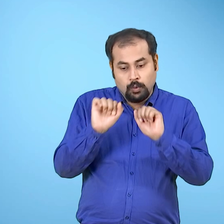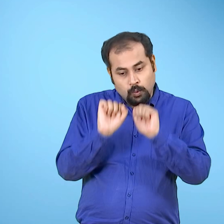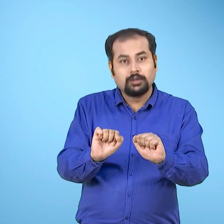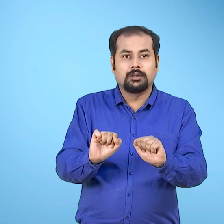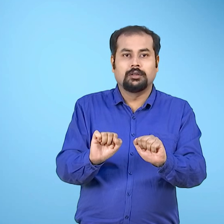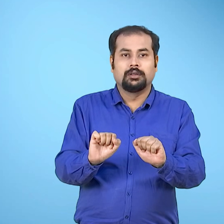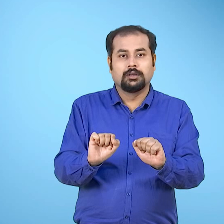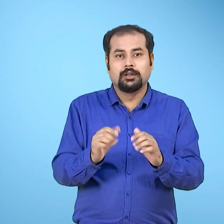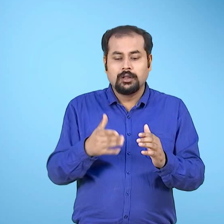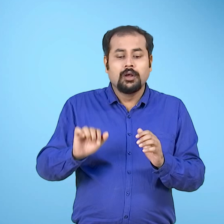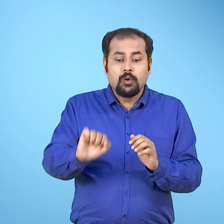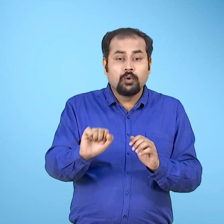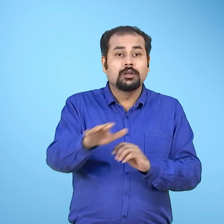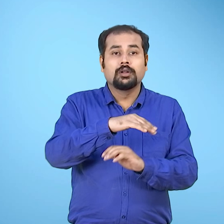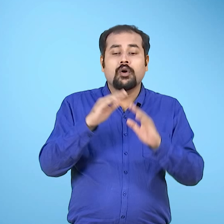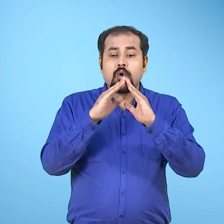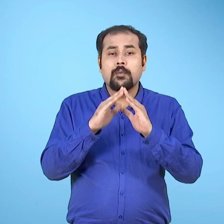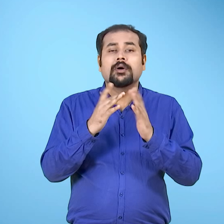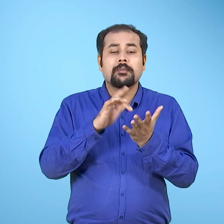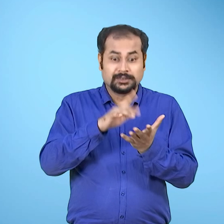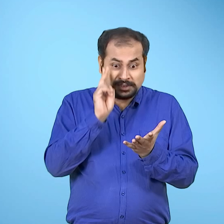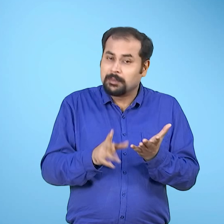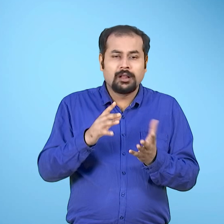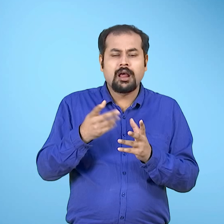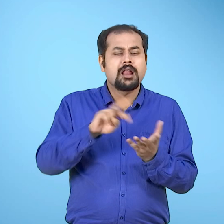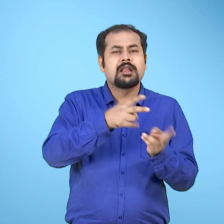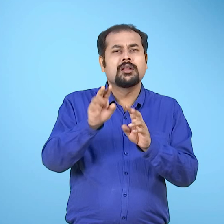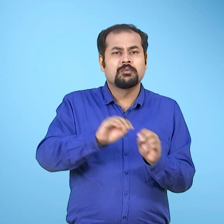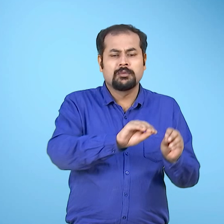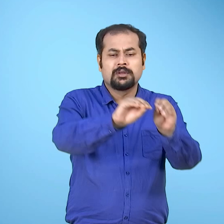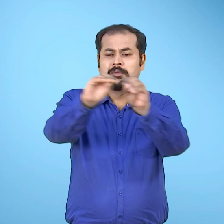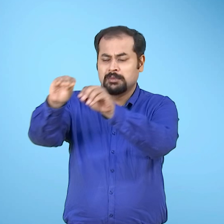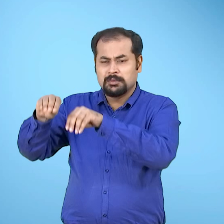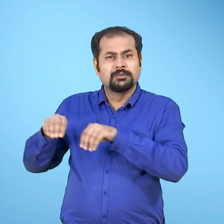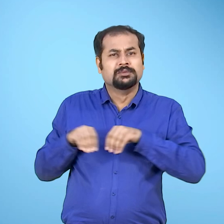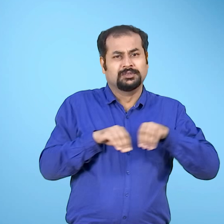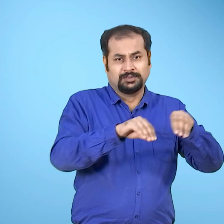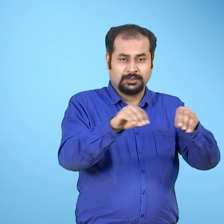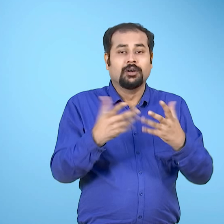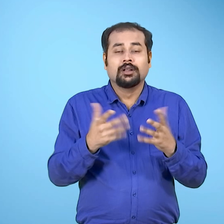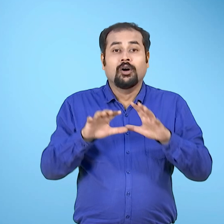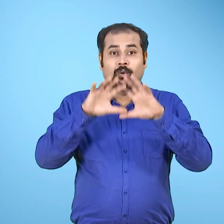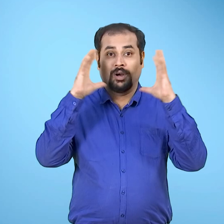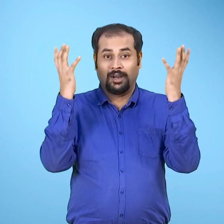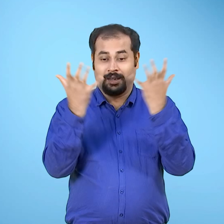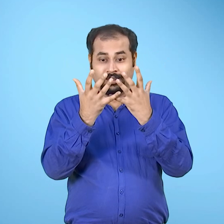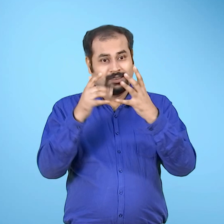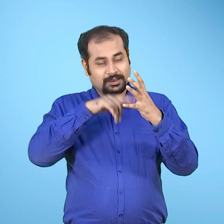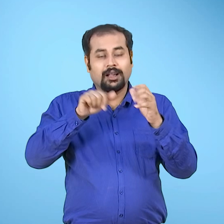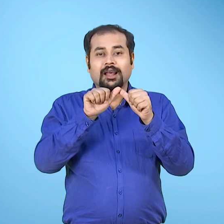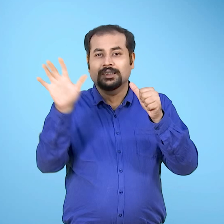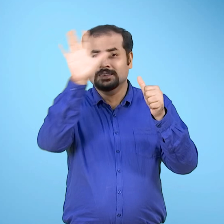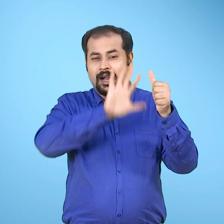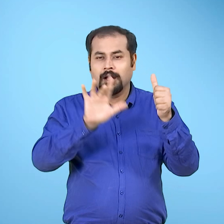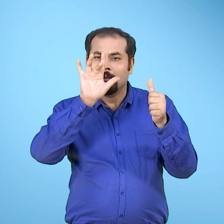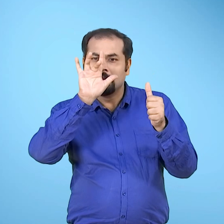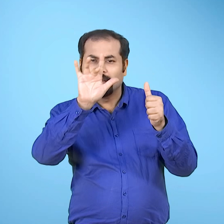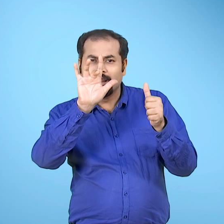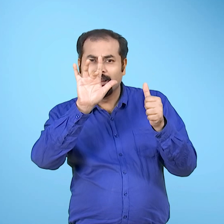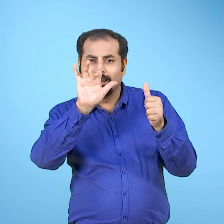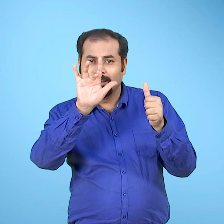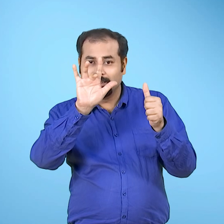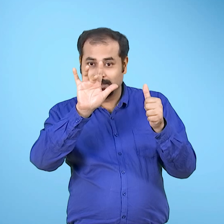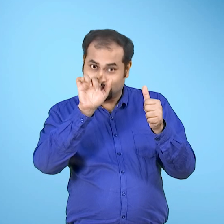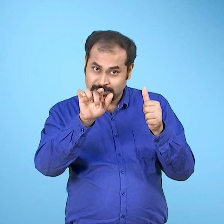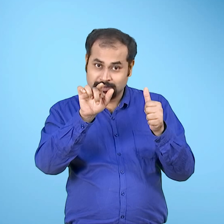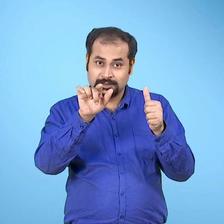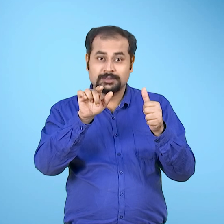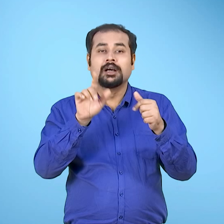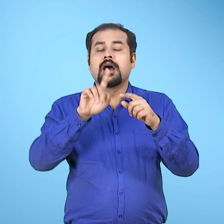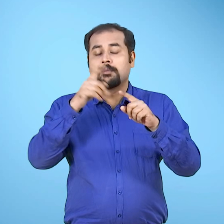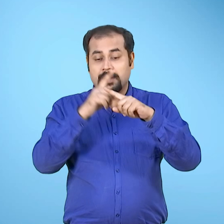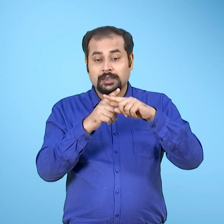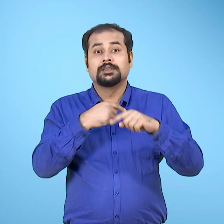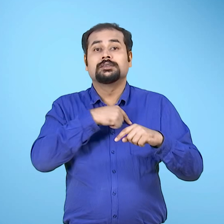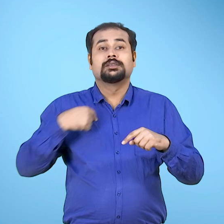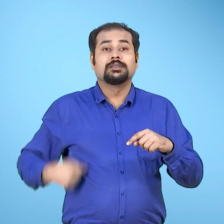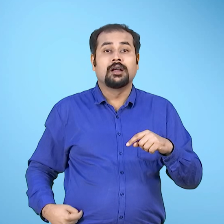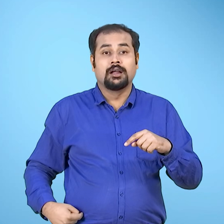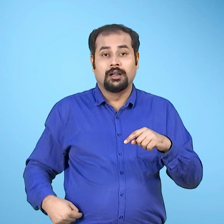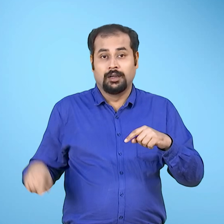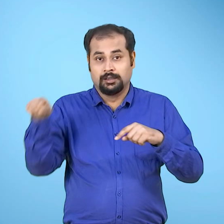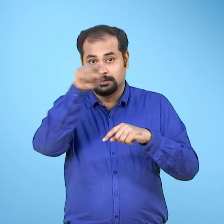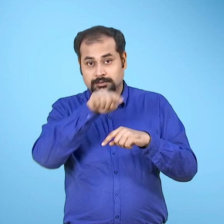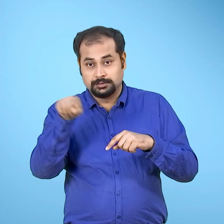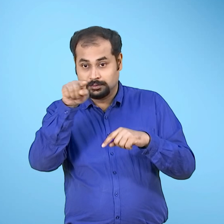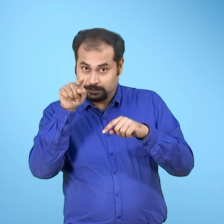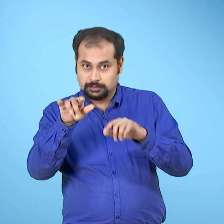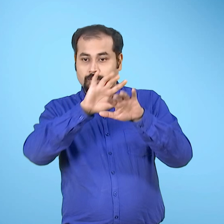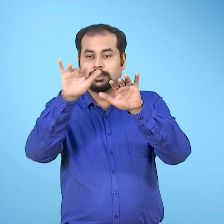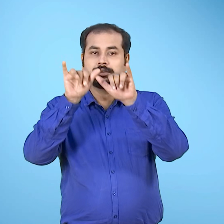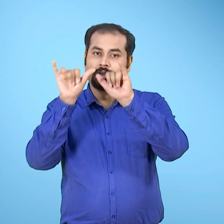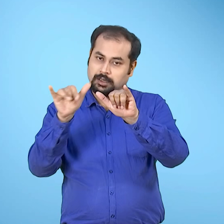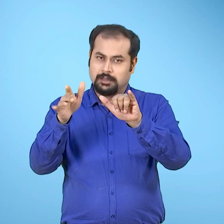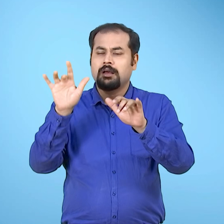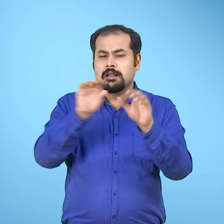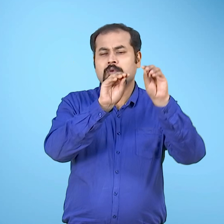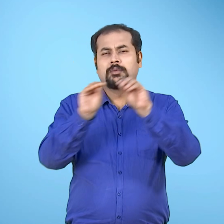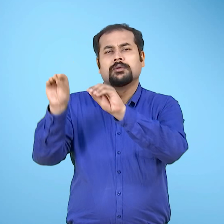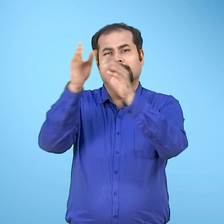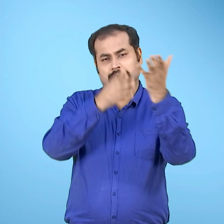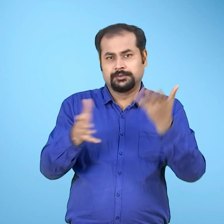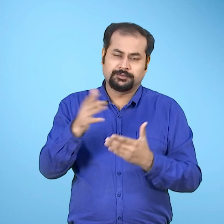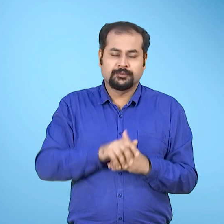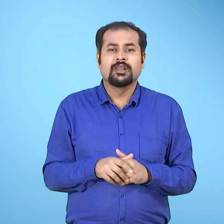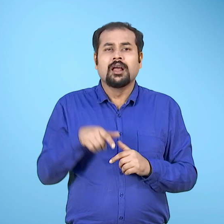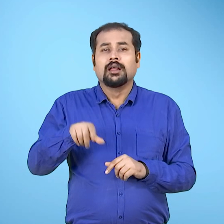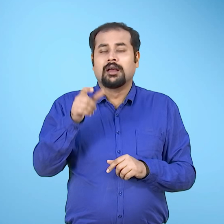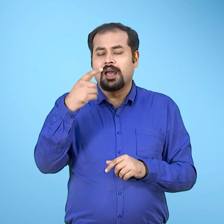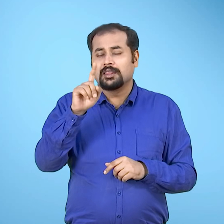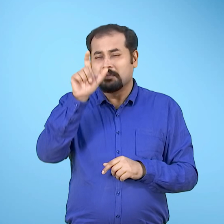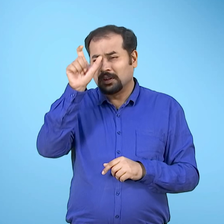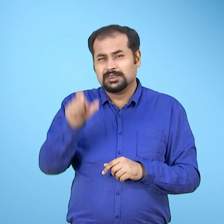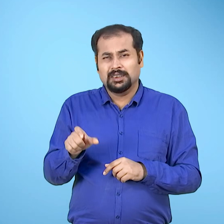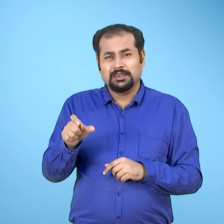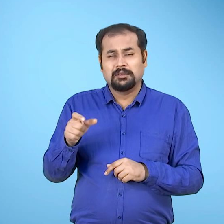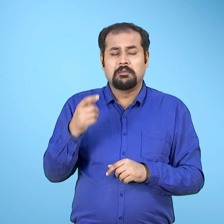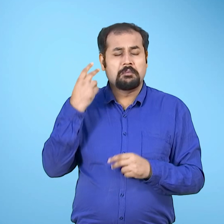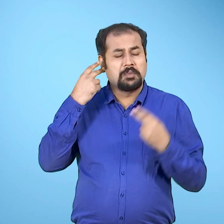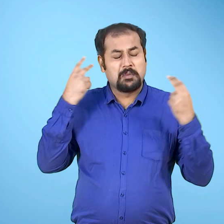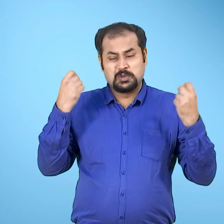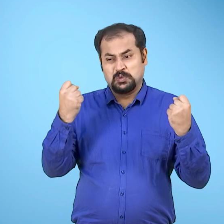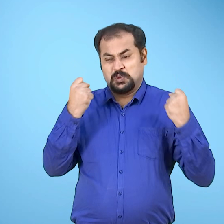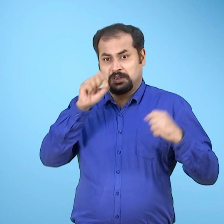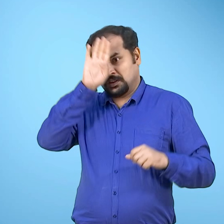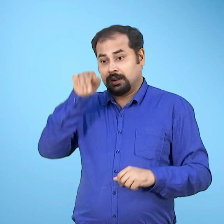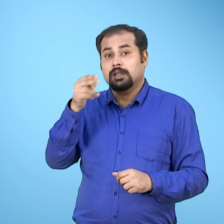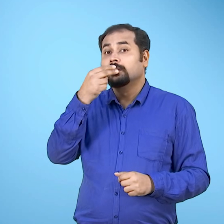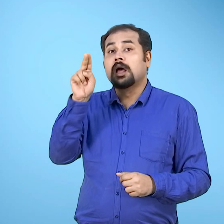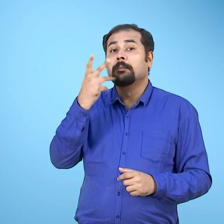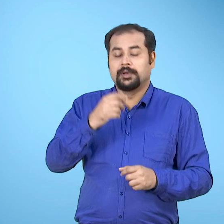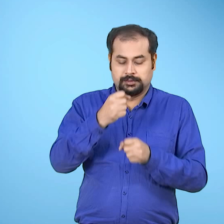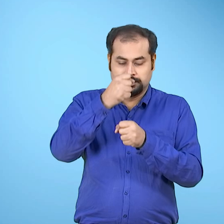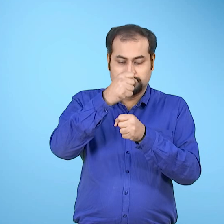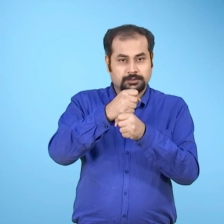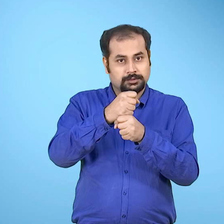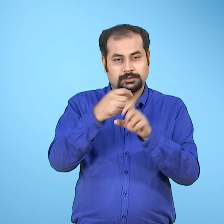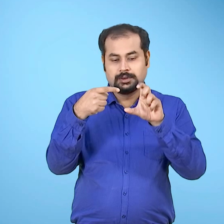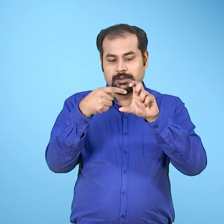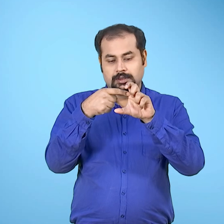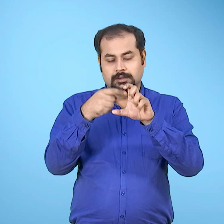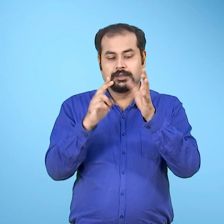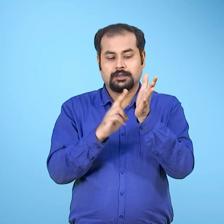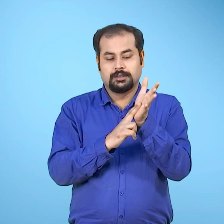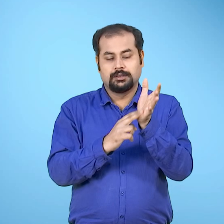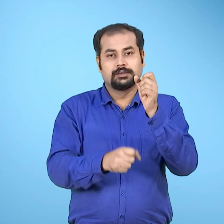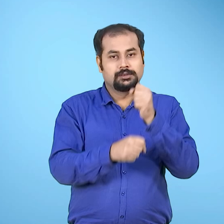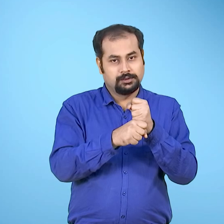of Central Asia. Genghis Khan was a famous Mongol ruler who ruled over parts of China